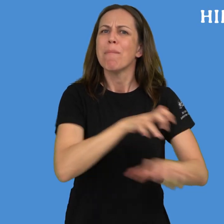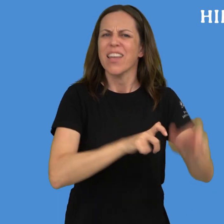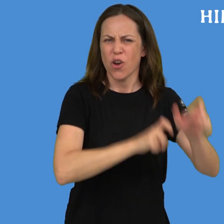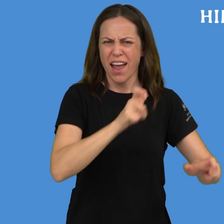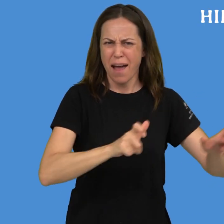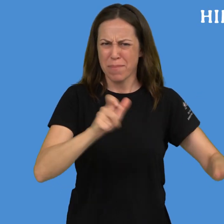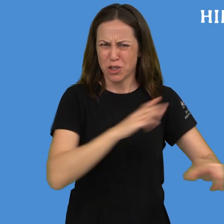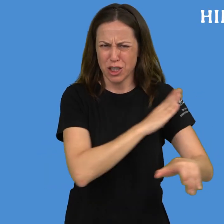persona